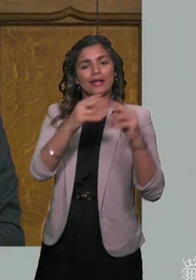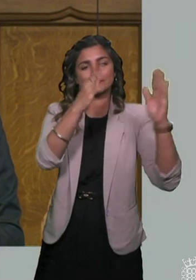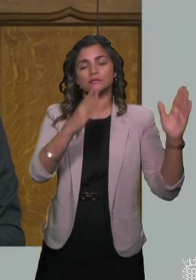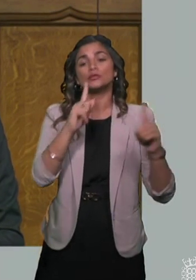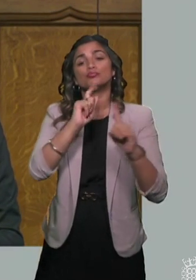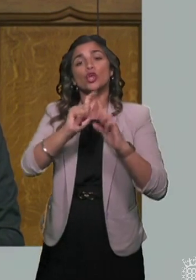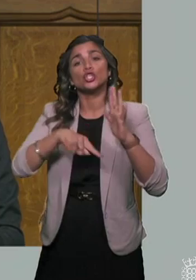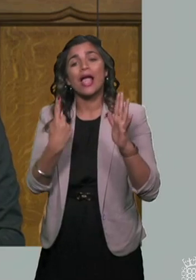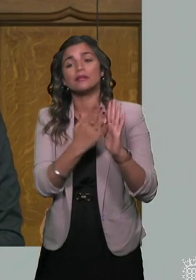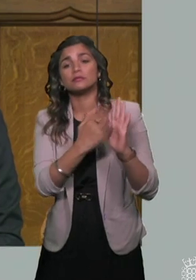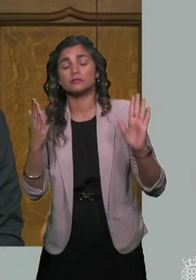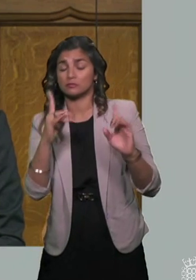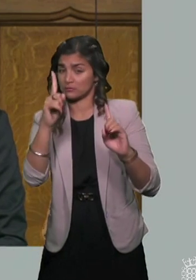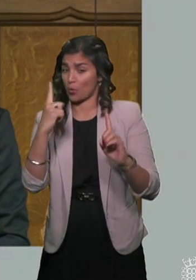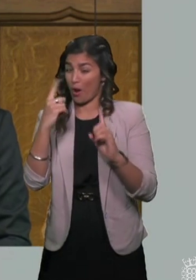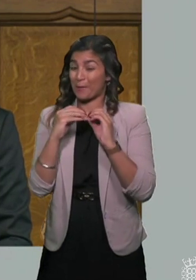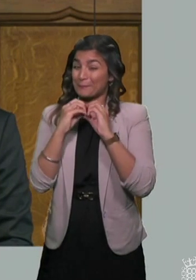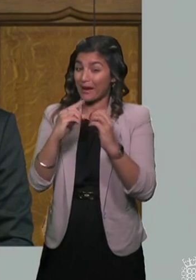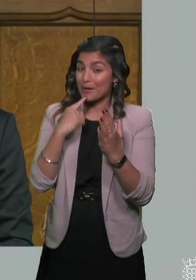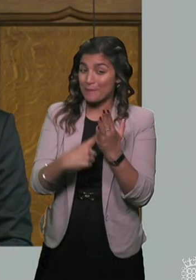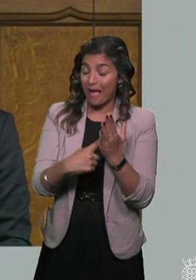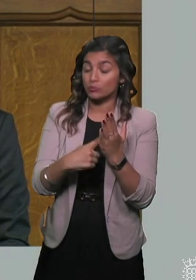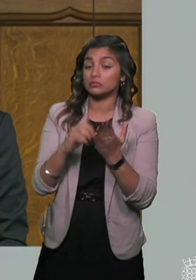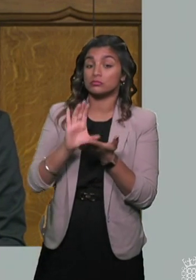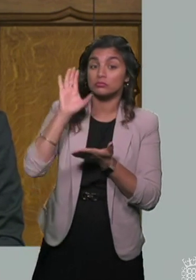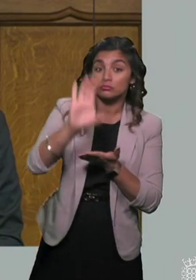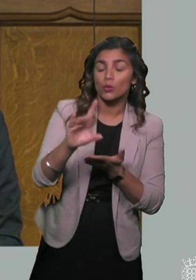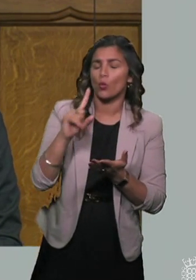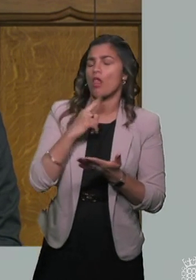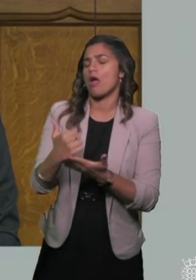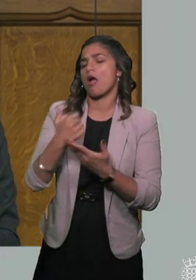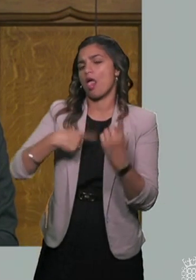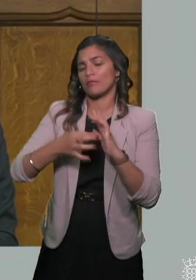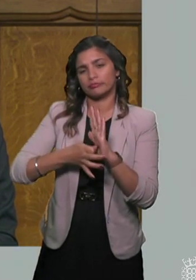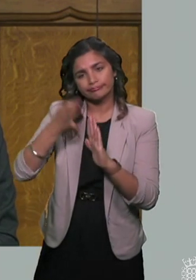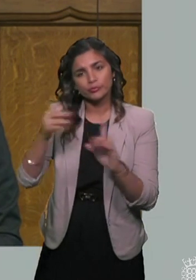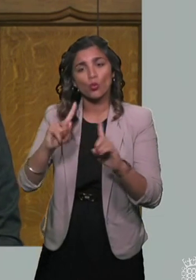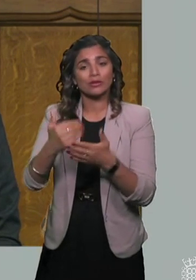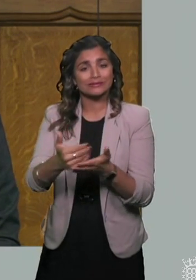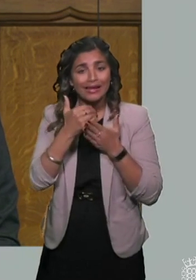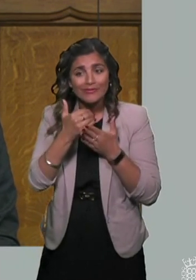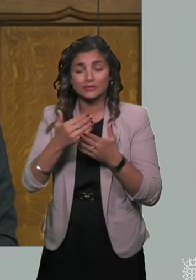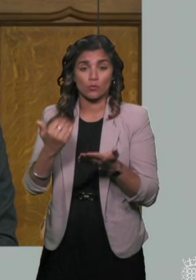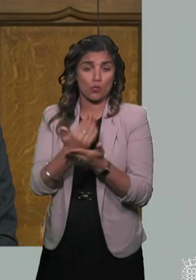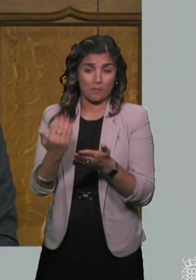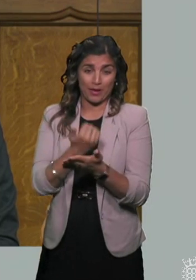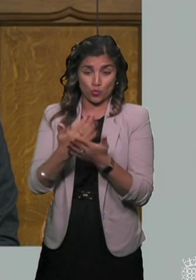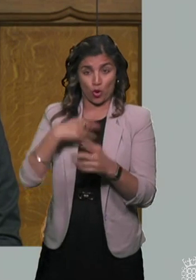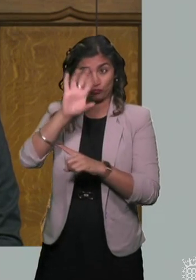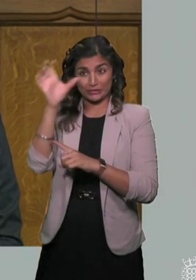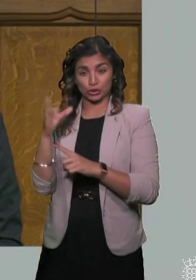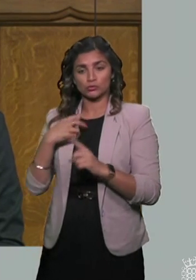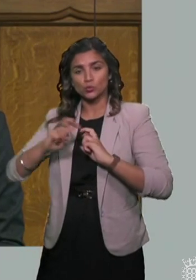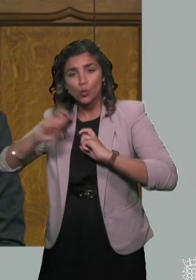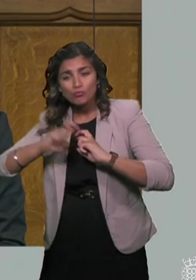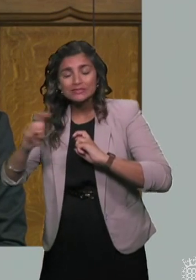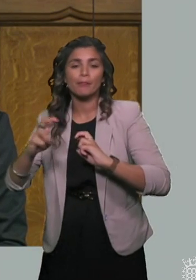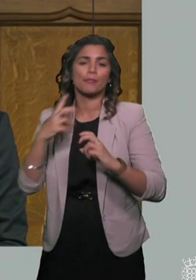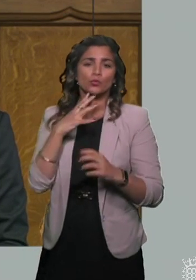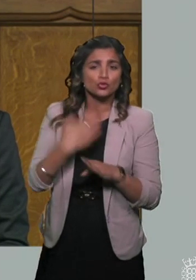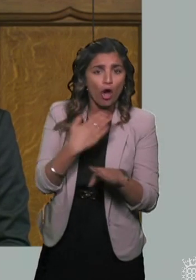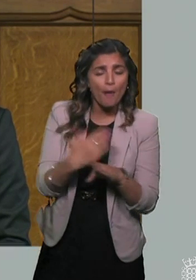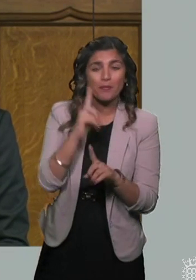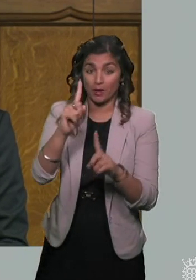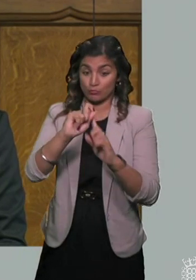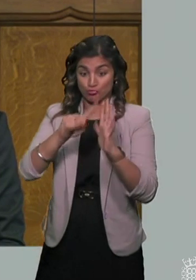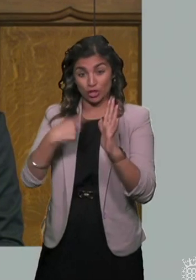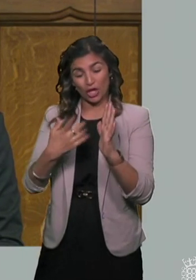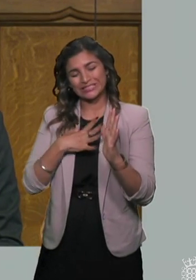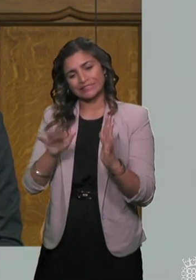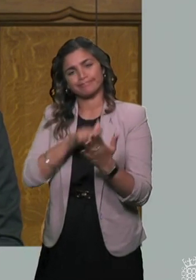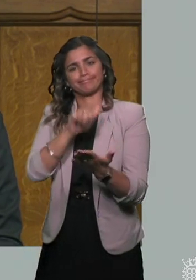That £1 billion investment will improve safety and congestion and help to level up our region, supporting jobs, essential services and tourism, but we have to get the project right.